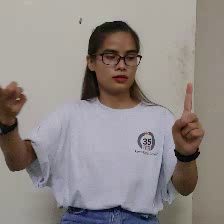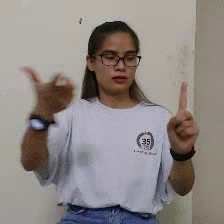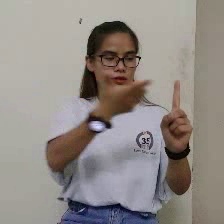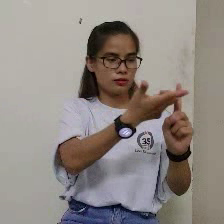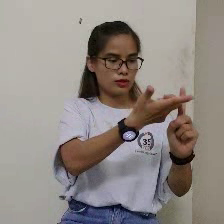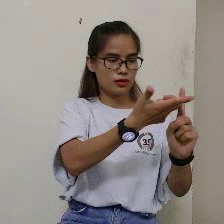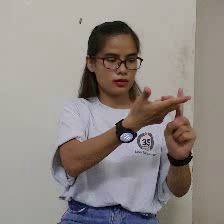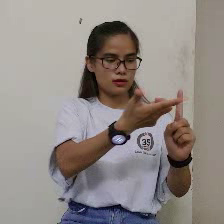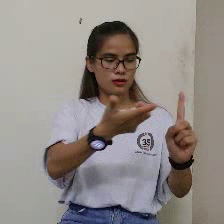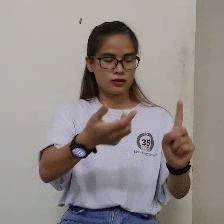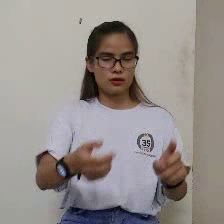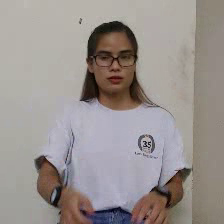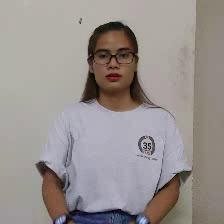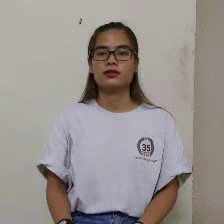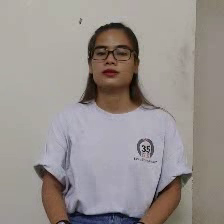Hâm mộ